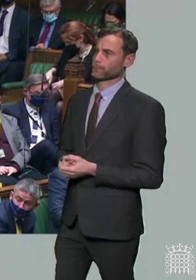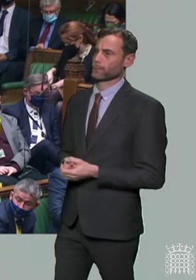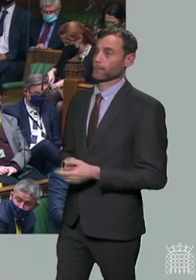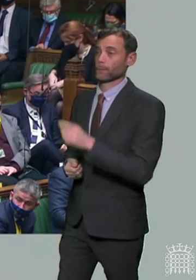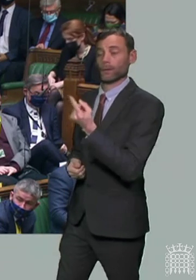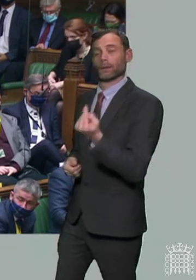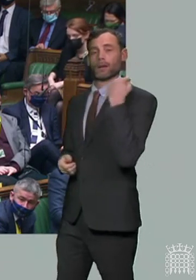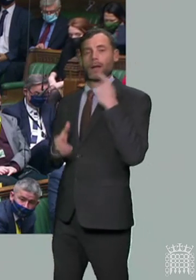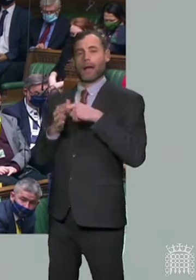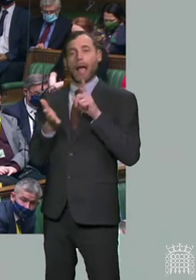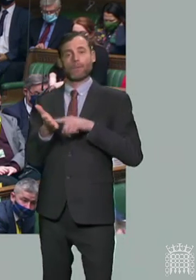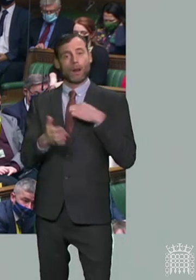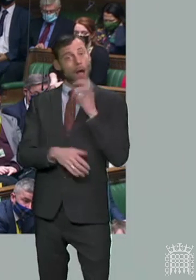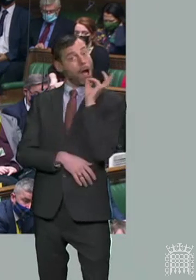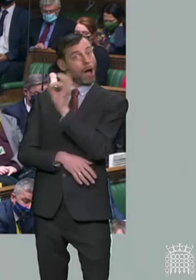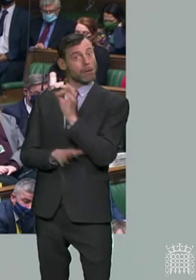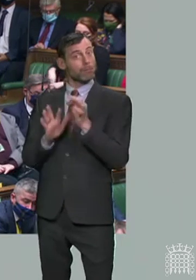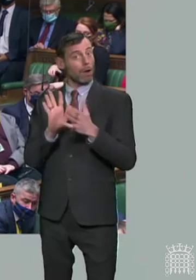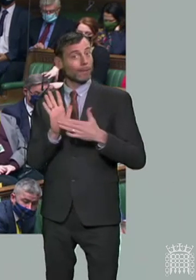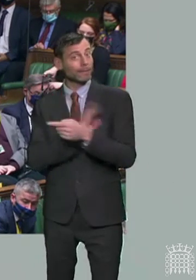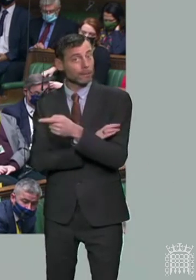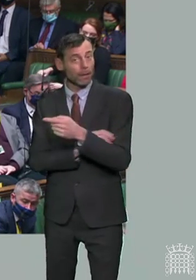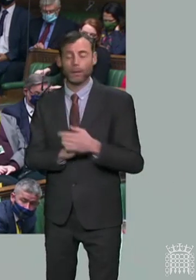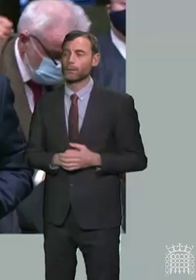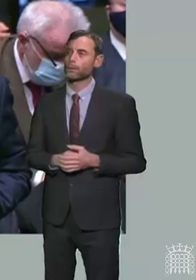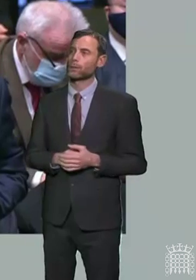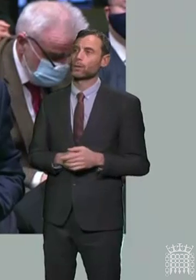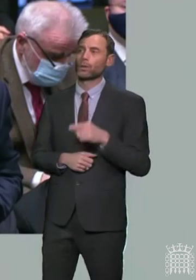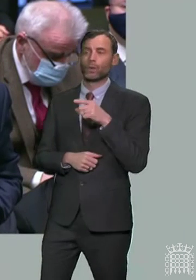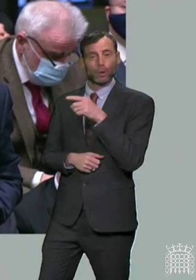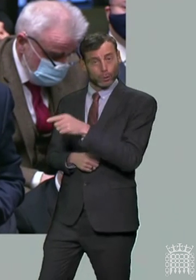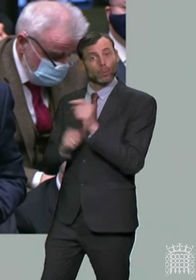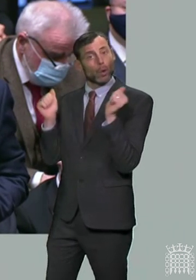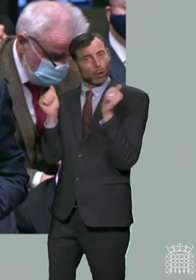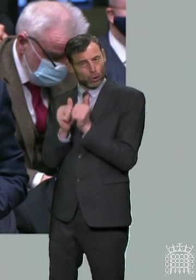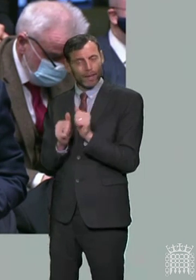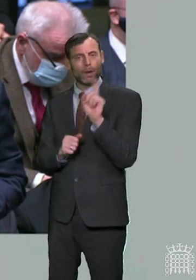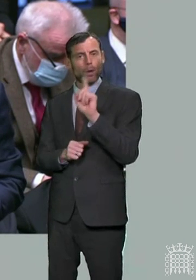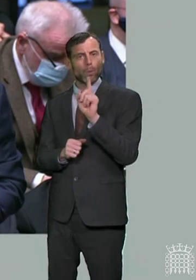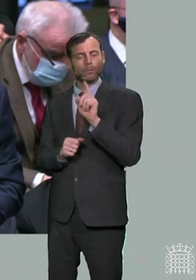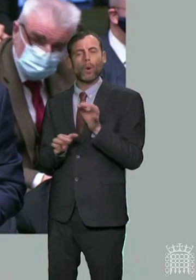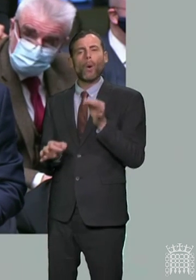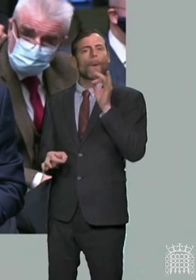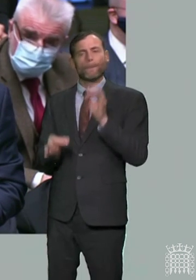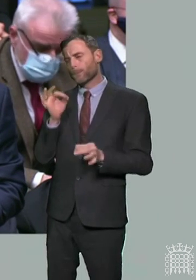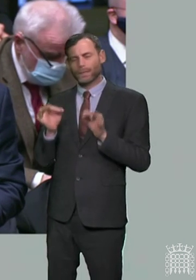Last April I asked the Prime Minister whether he agreed with the principle that politicians should not lie.